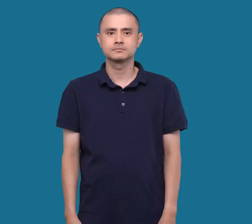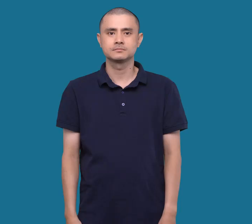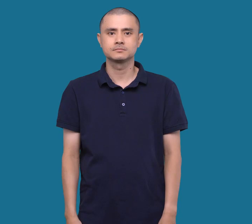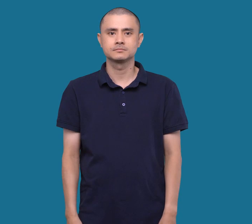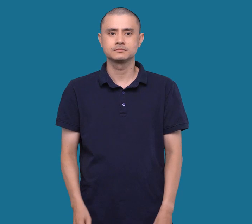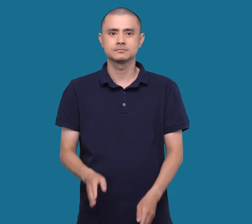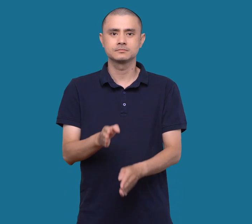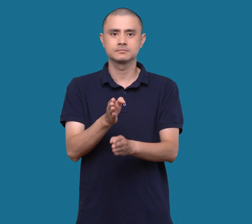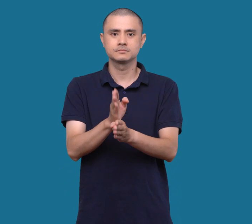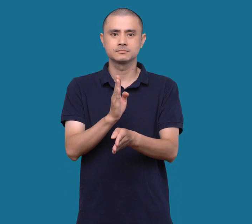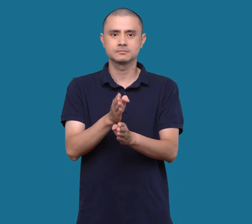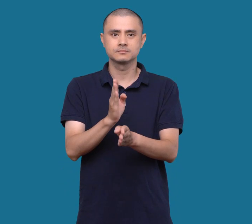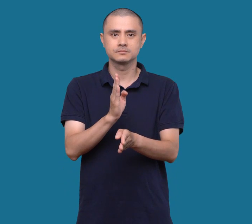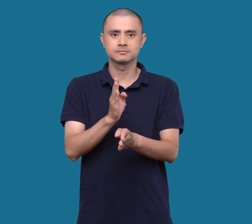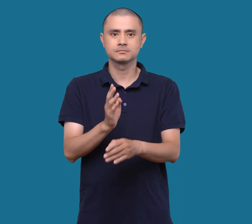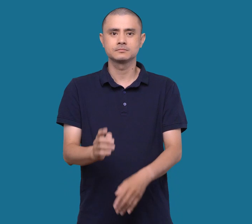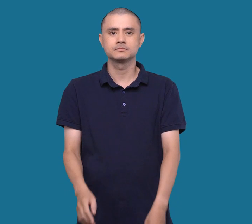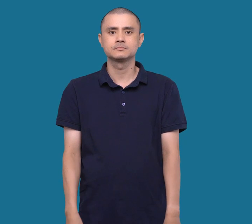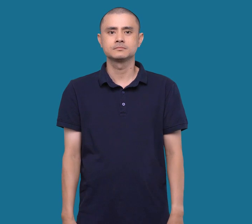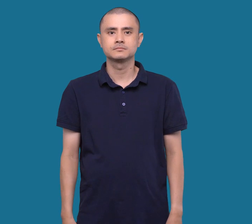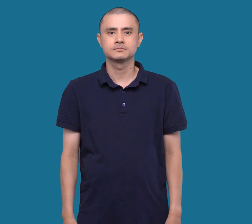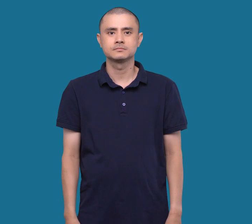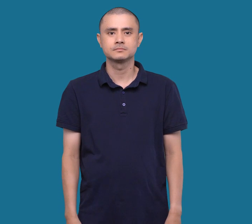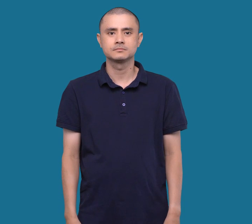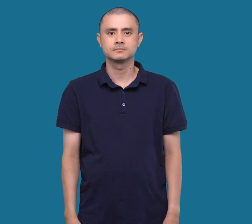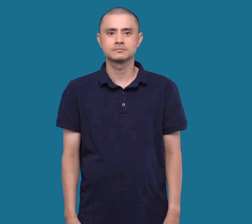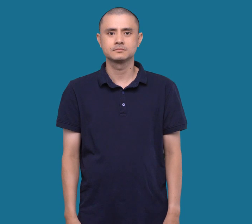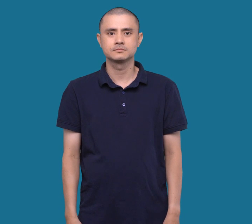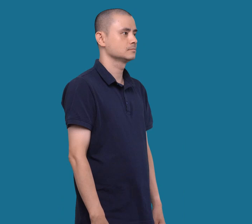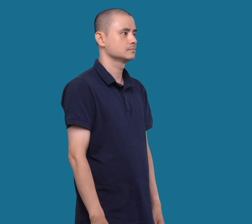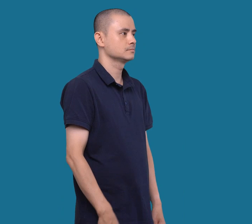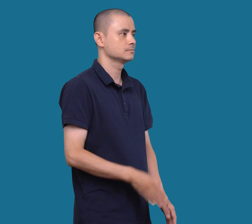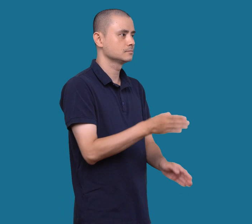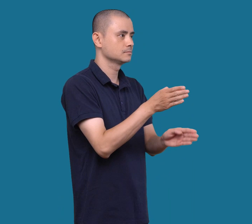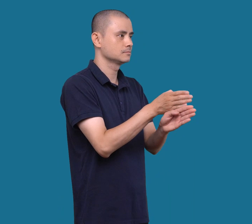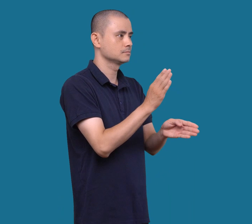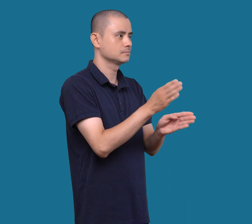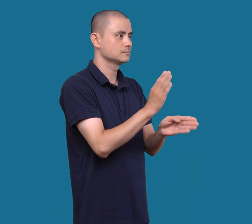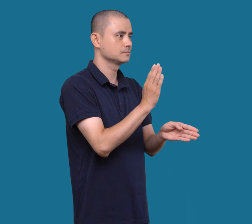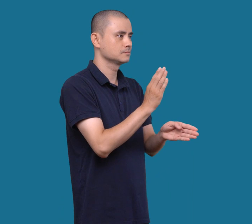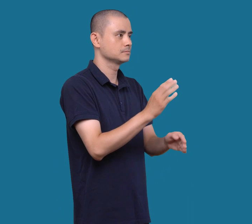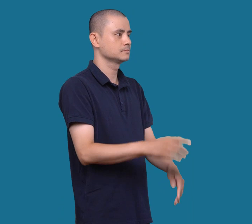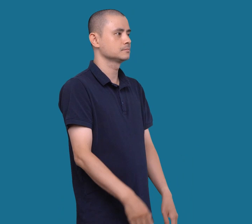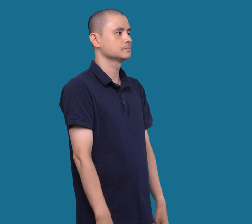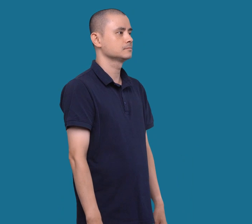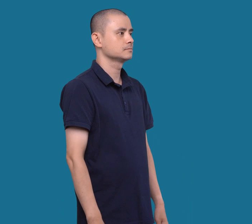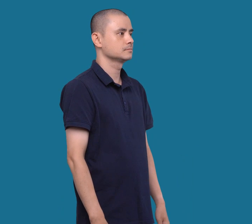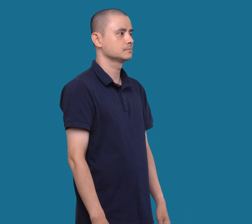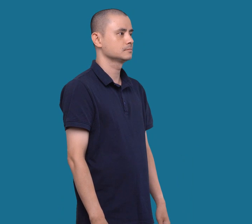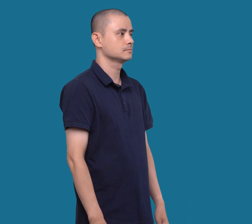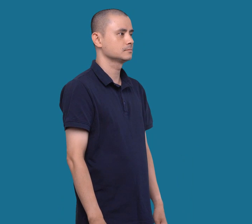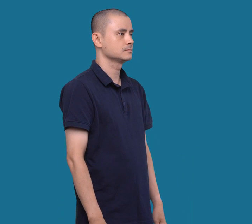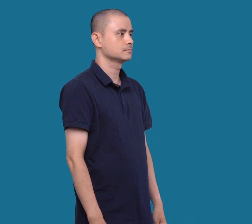đạo diễn